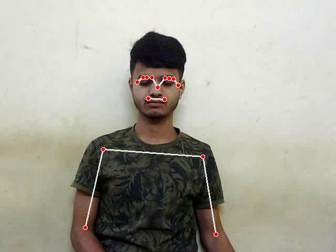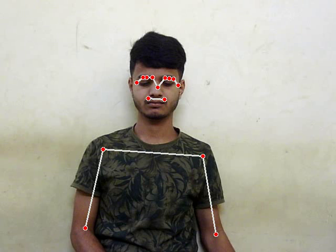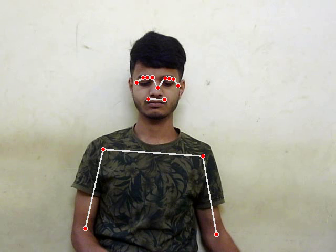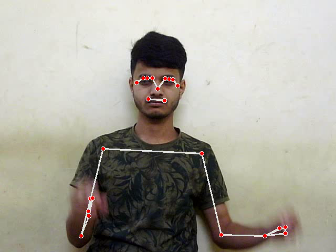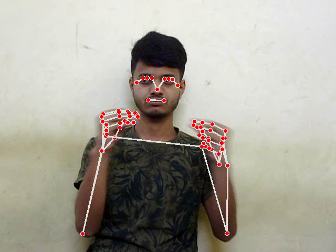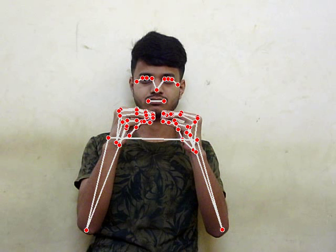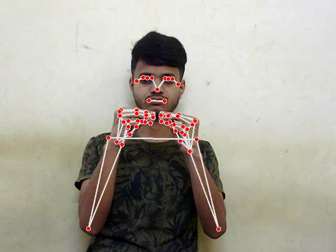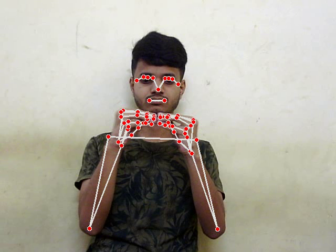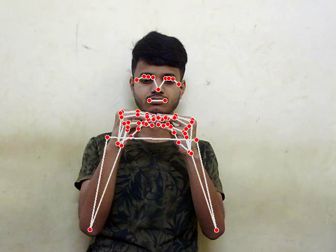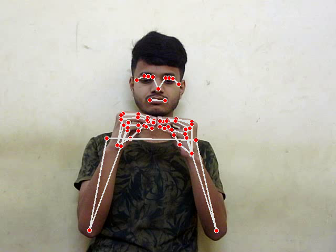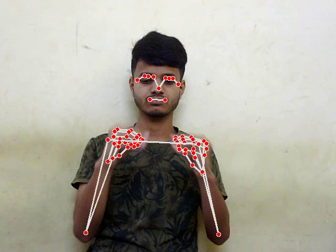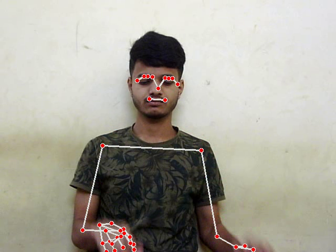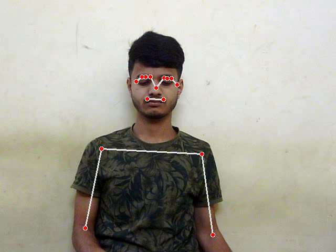more